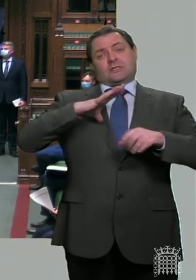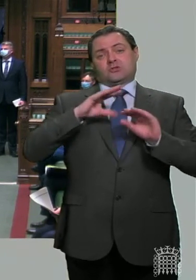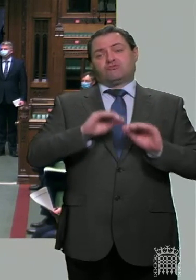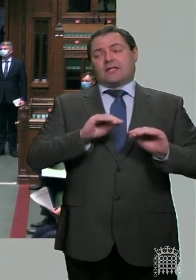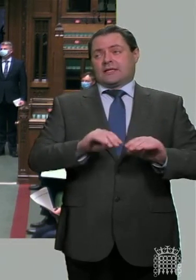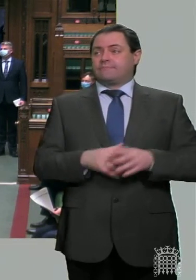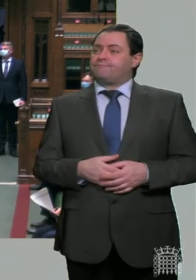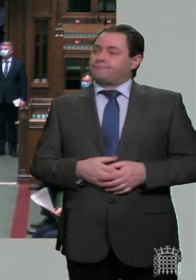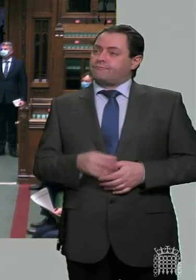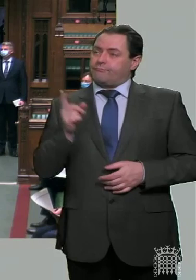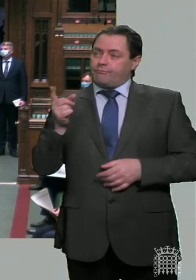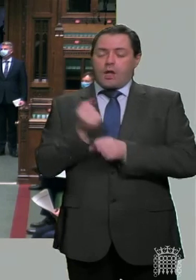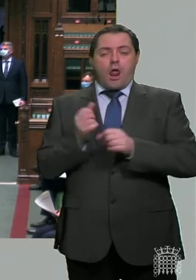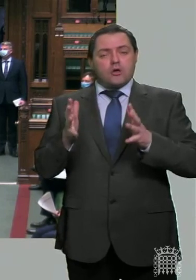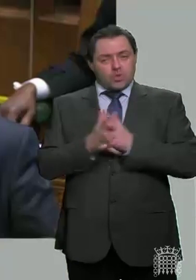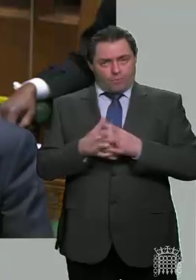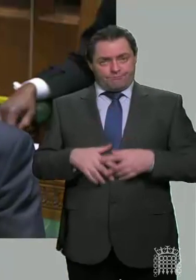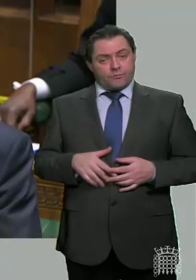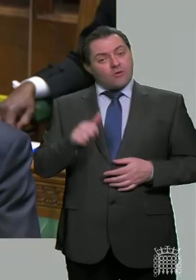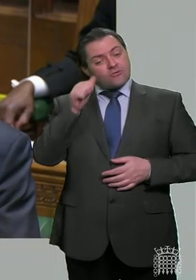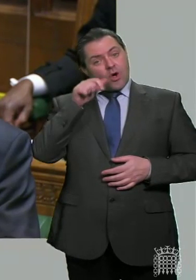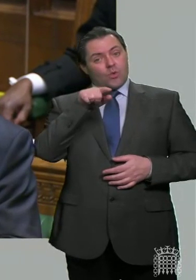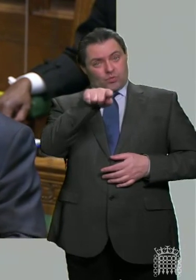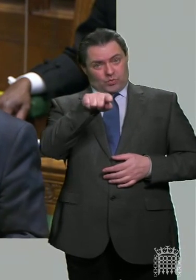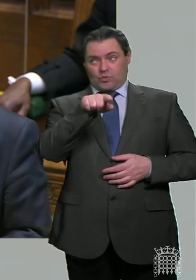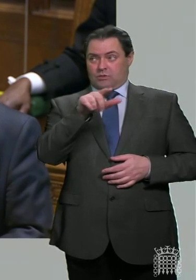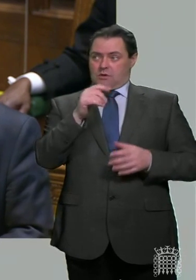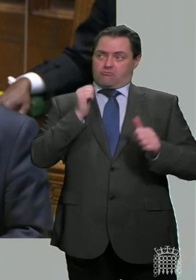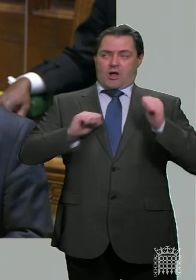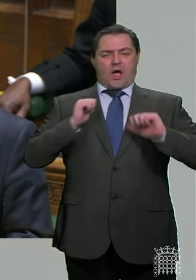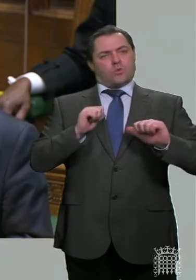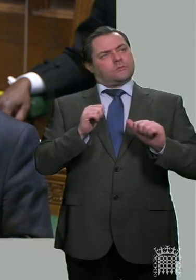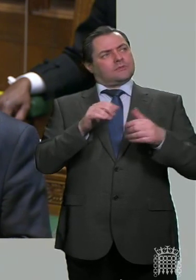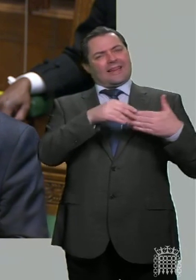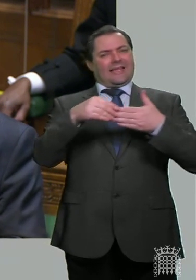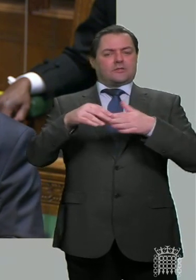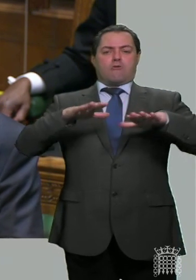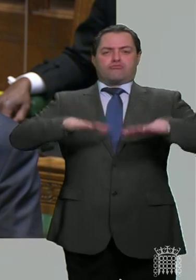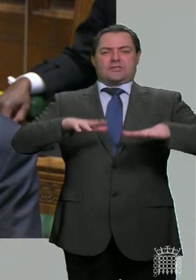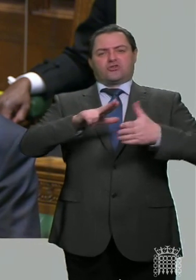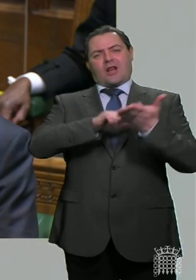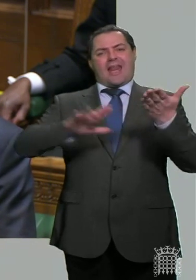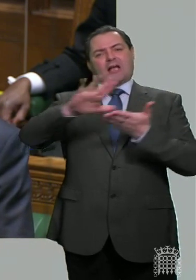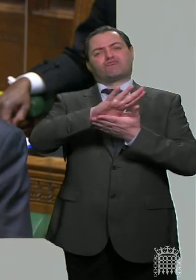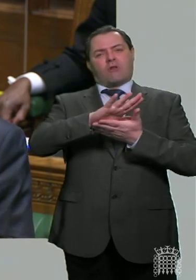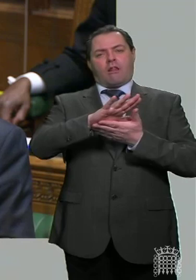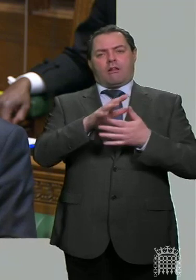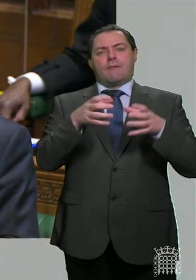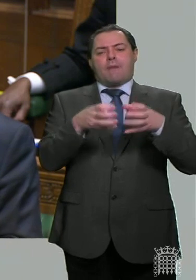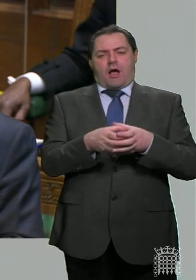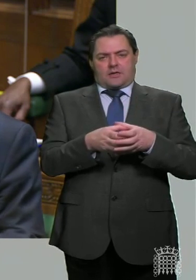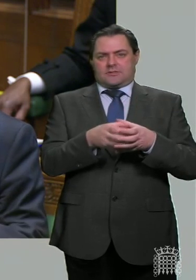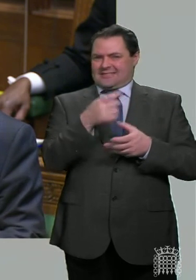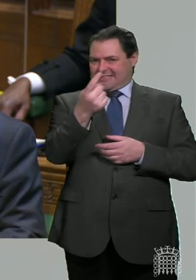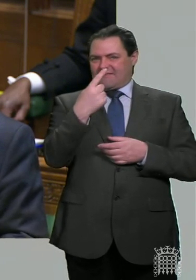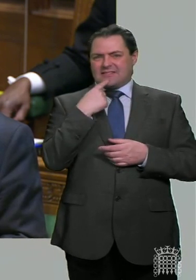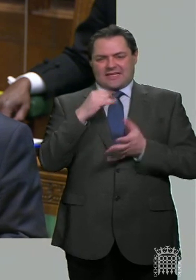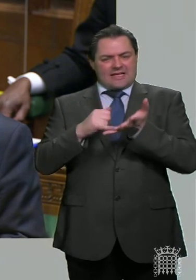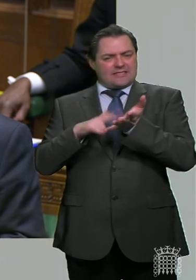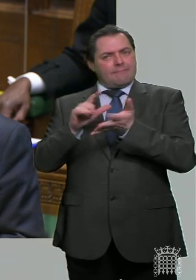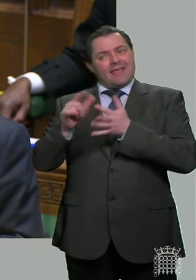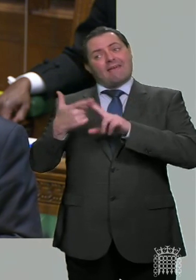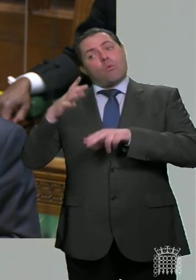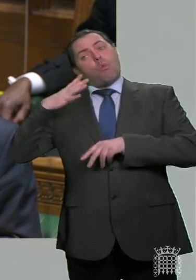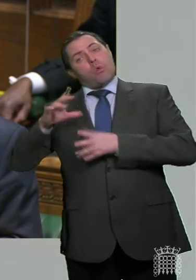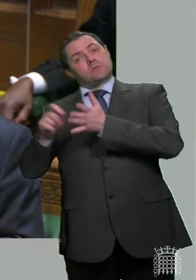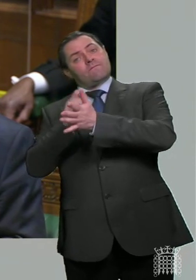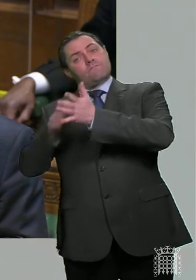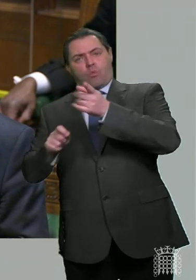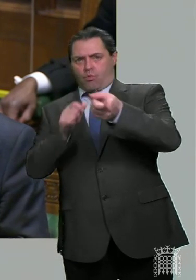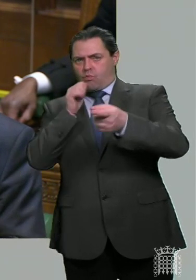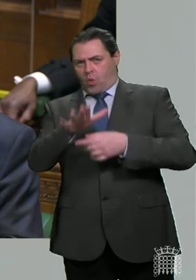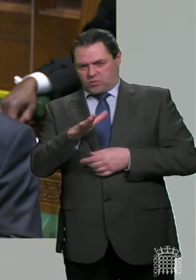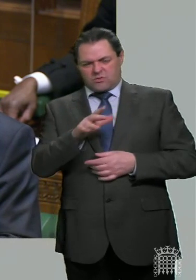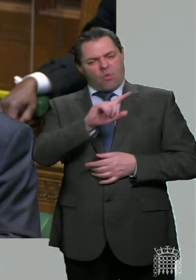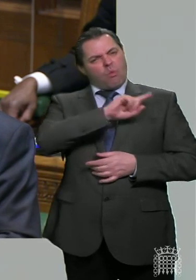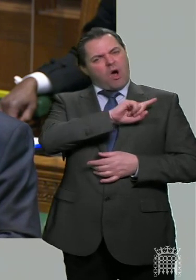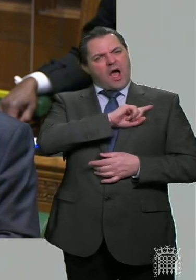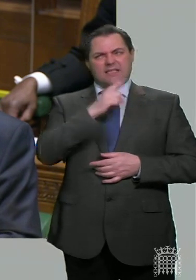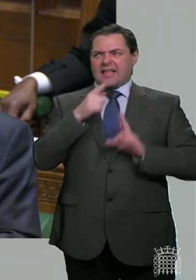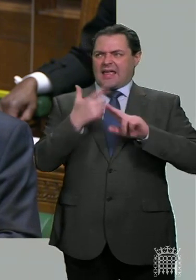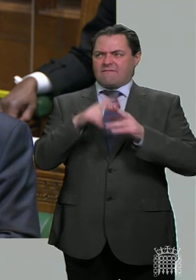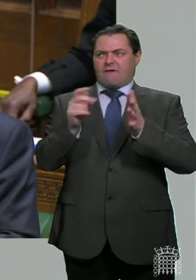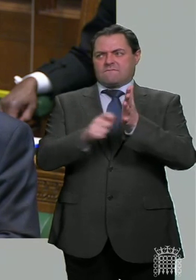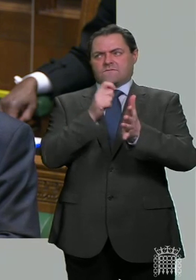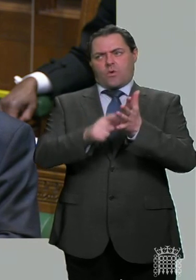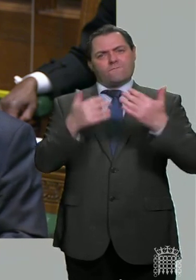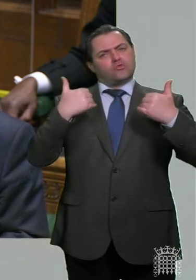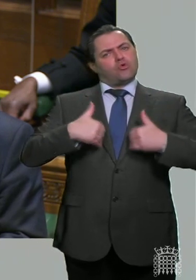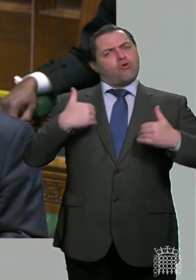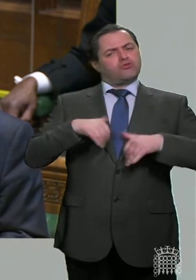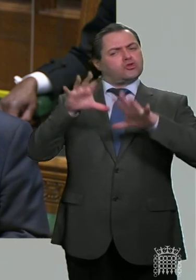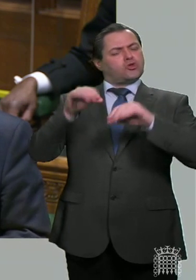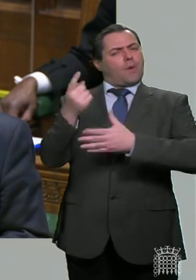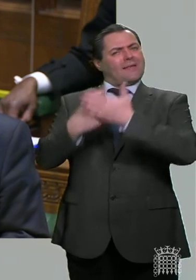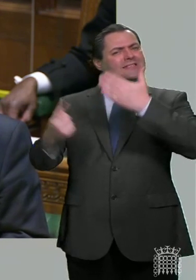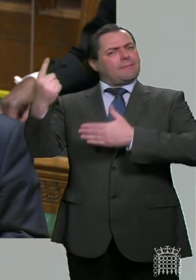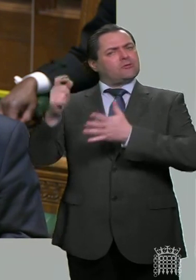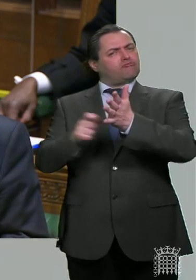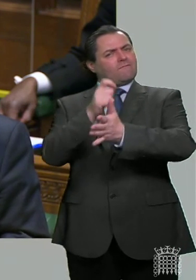We know that the Prime Minister is the proud leader of a British nationalist party, and he says that his no to another independence referendum in Scotland is final, so why are his colleagues in Scotland distributing leaflets that say a vote for the Tories is a vote to stop an independence referendum?